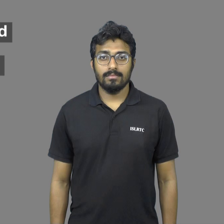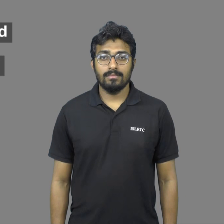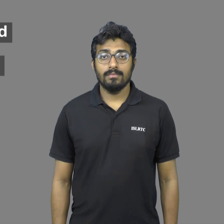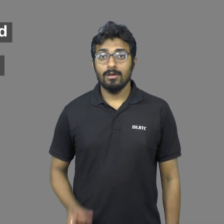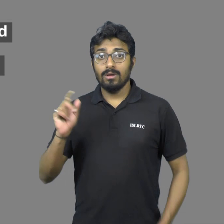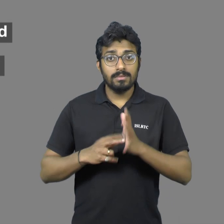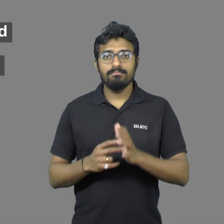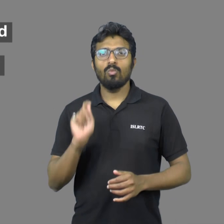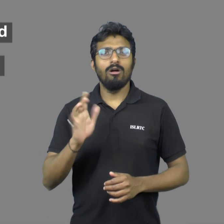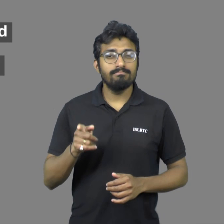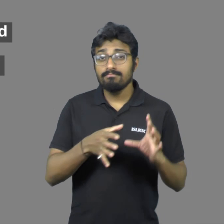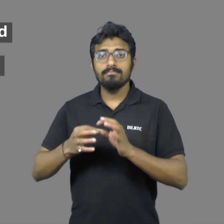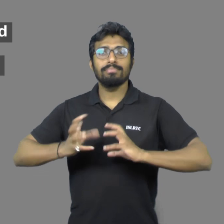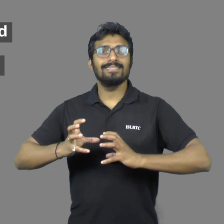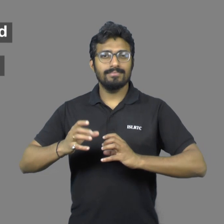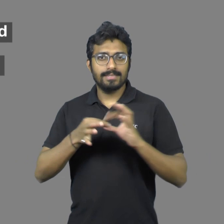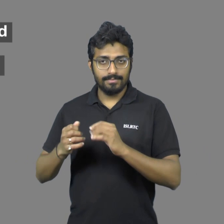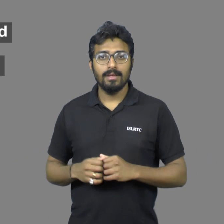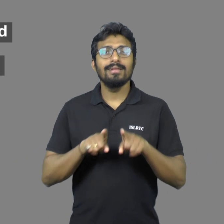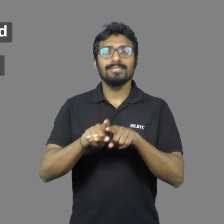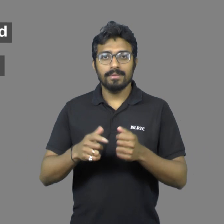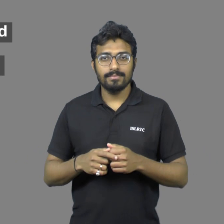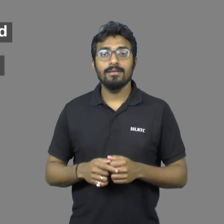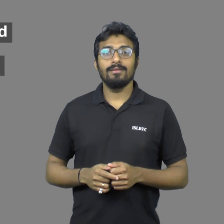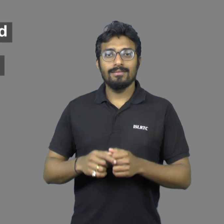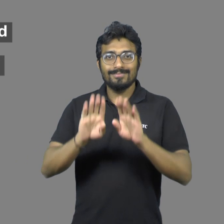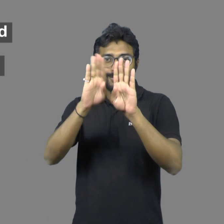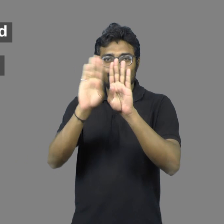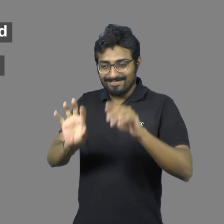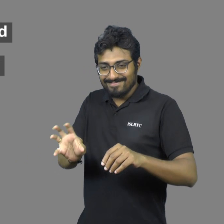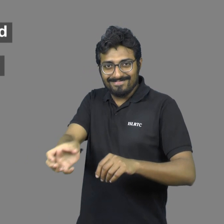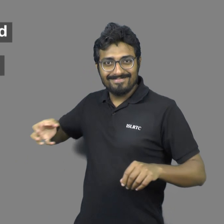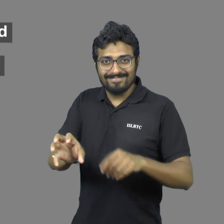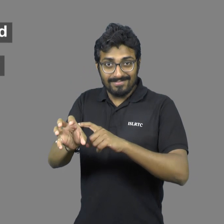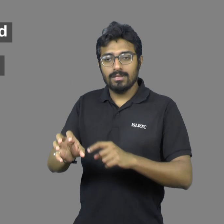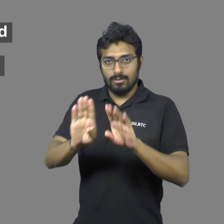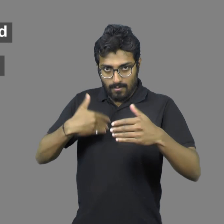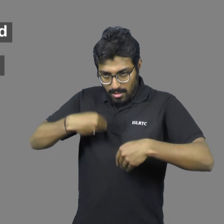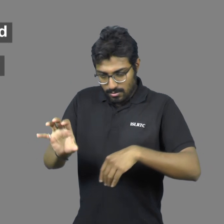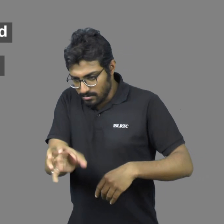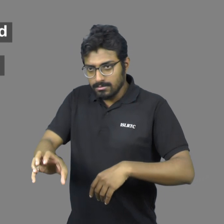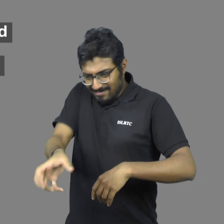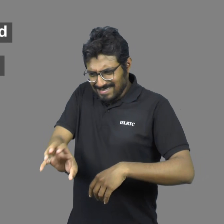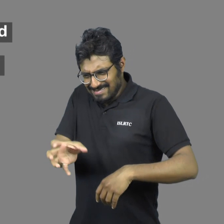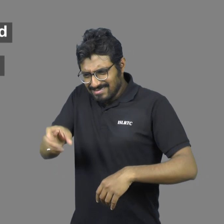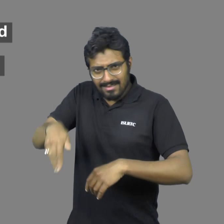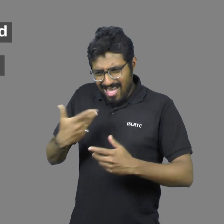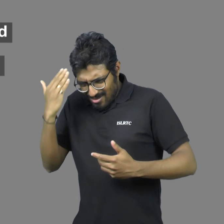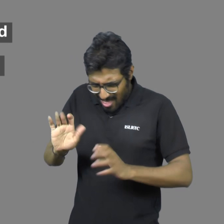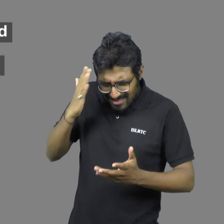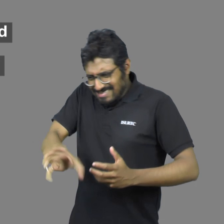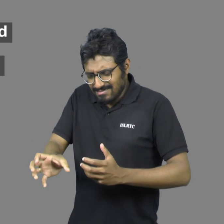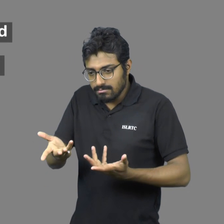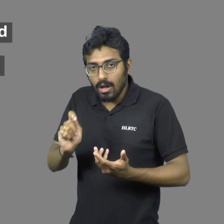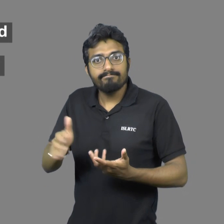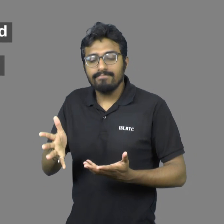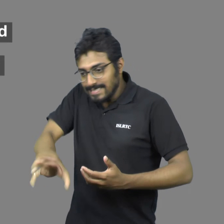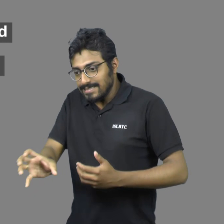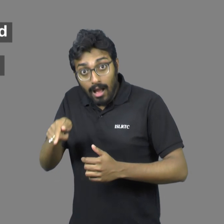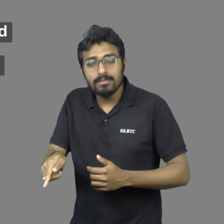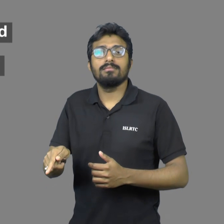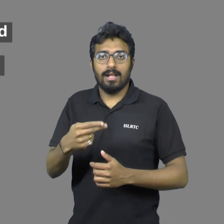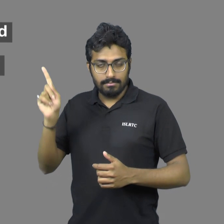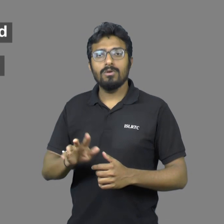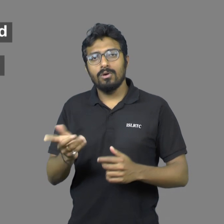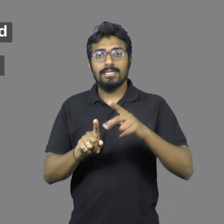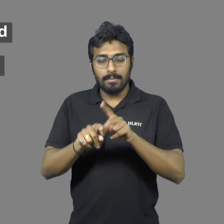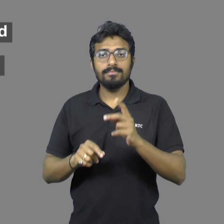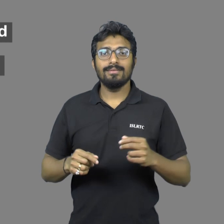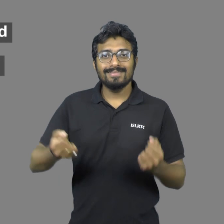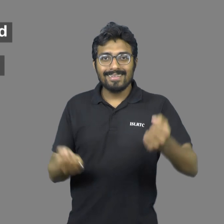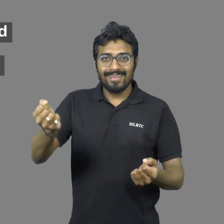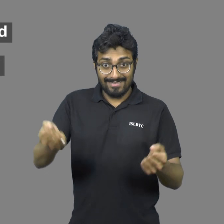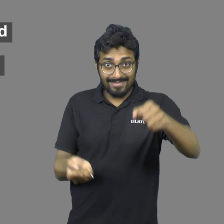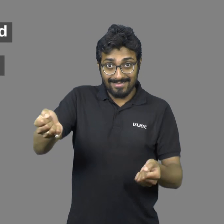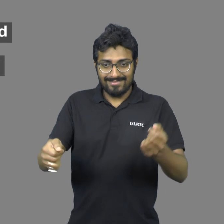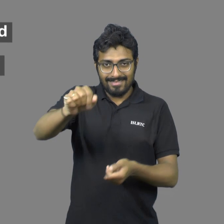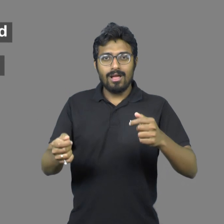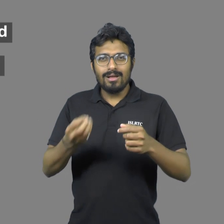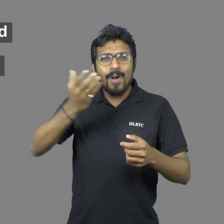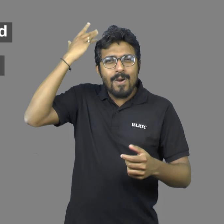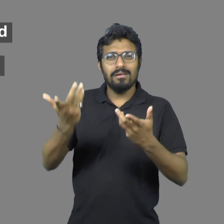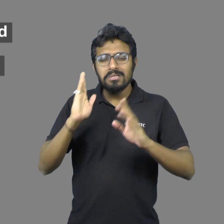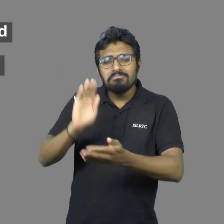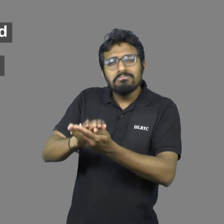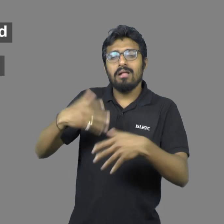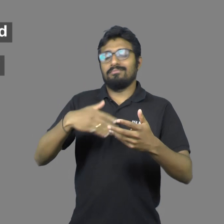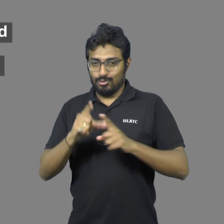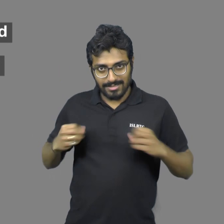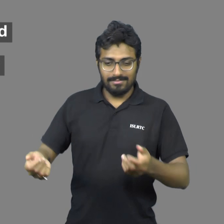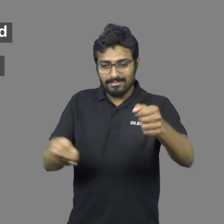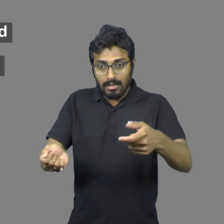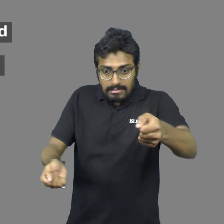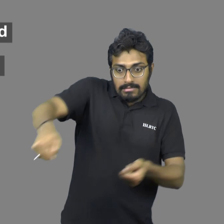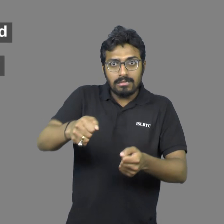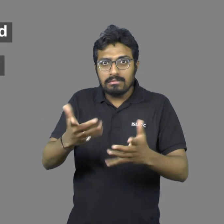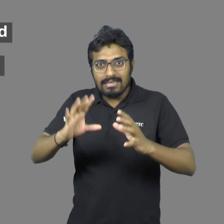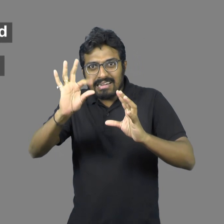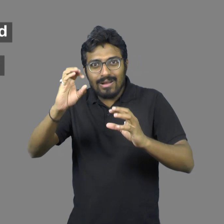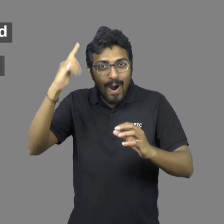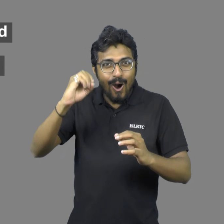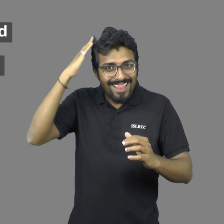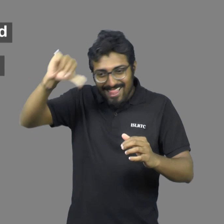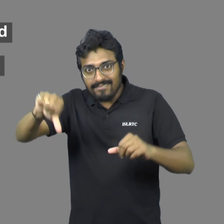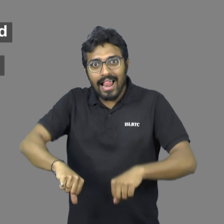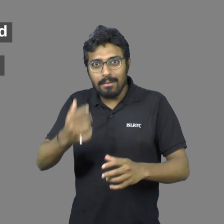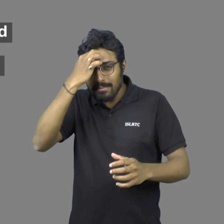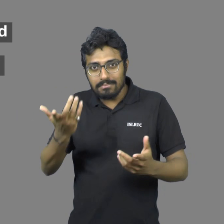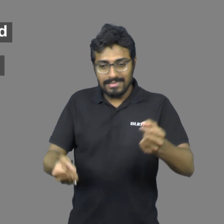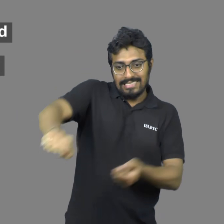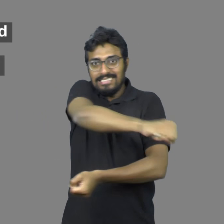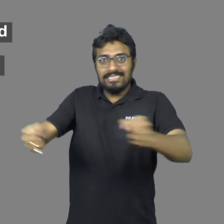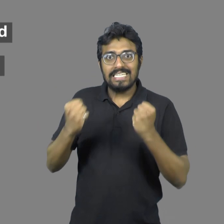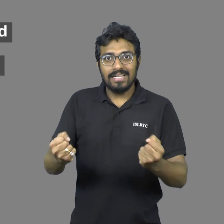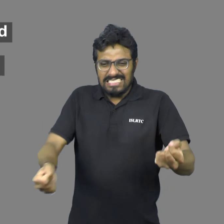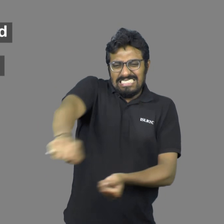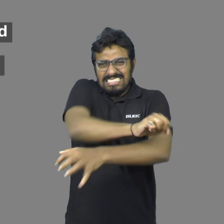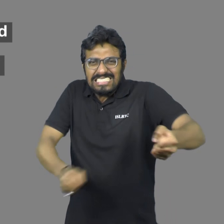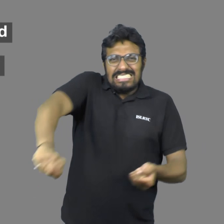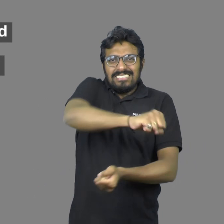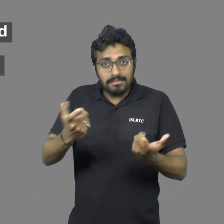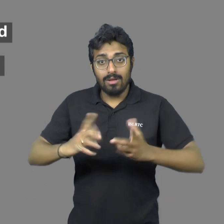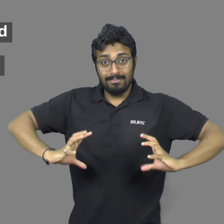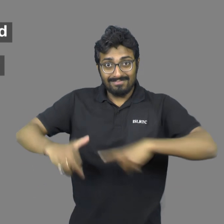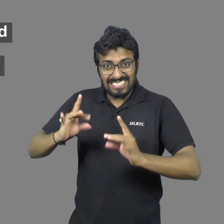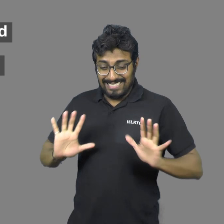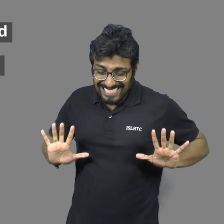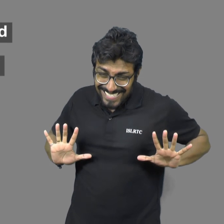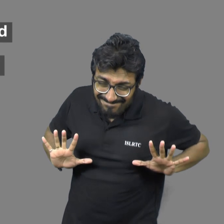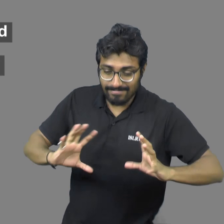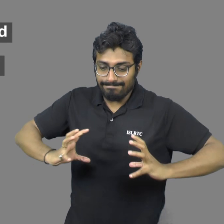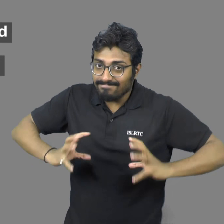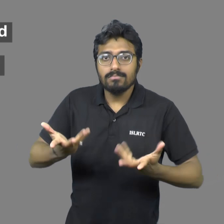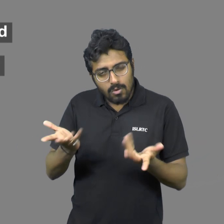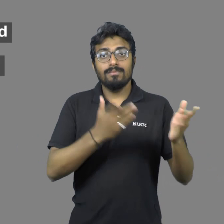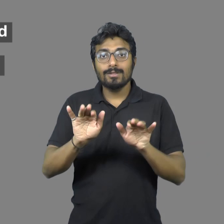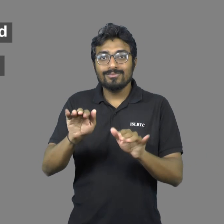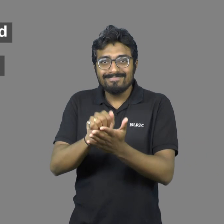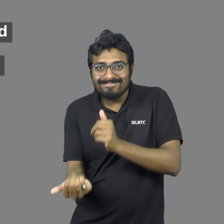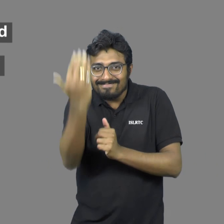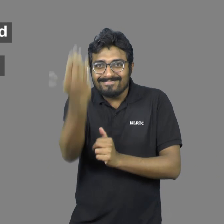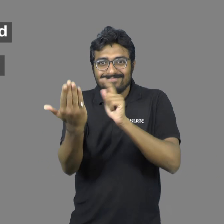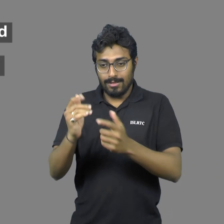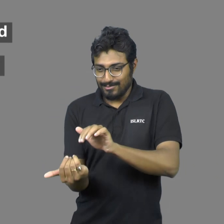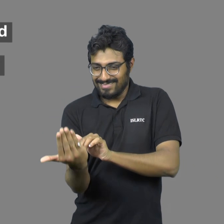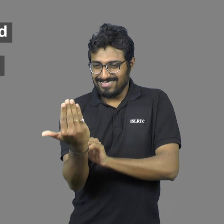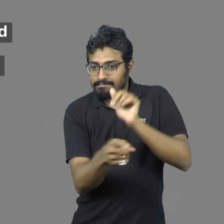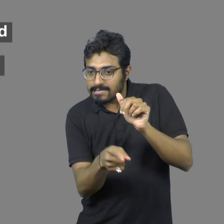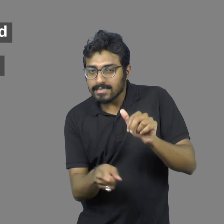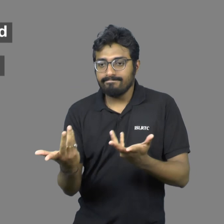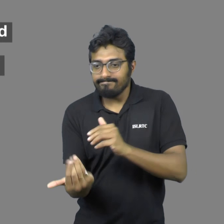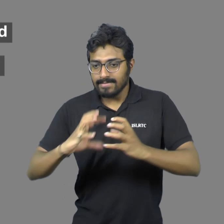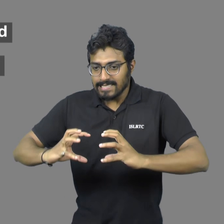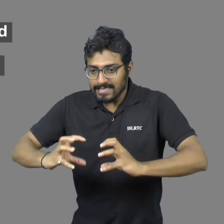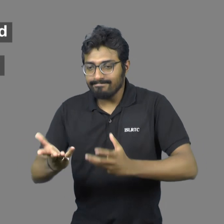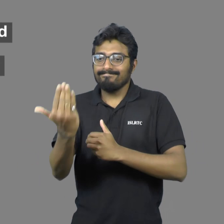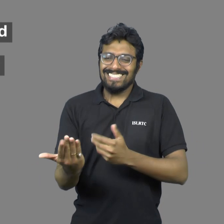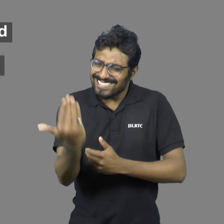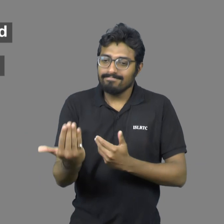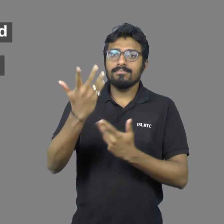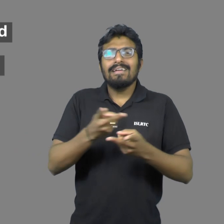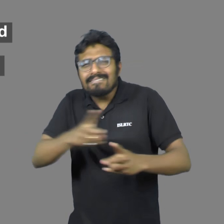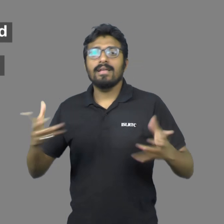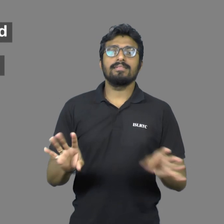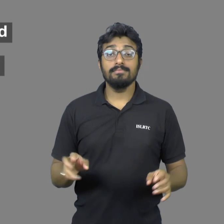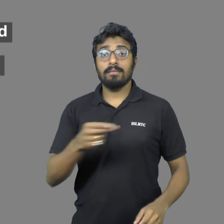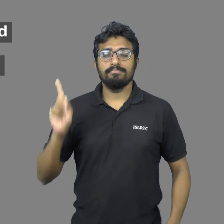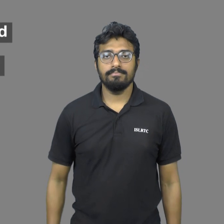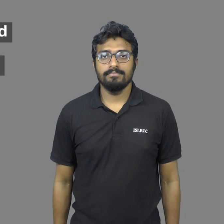Jammed Stuck